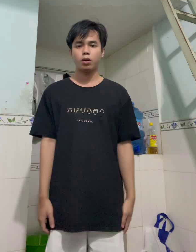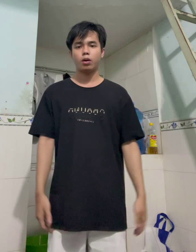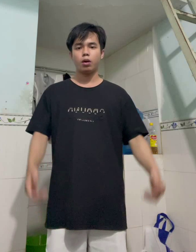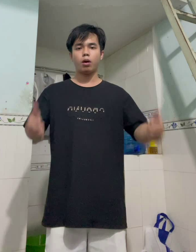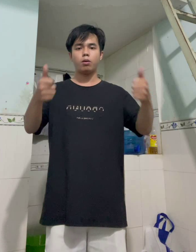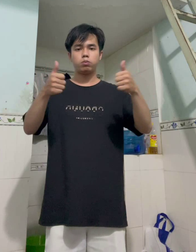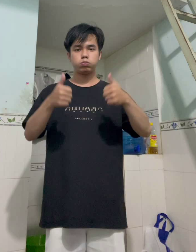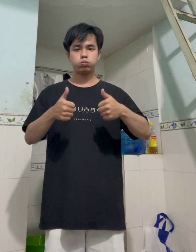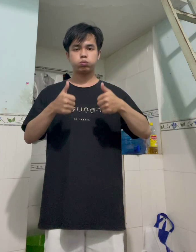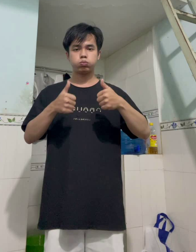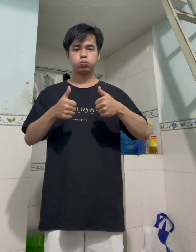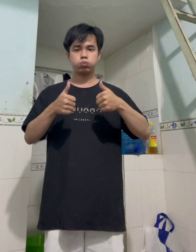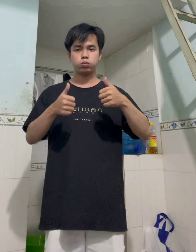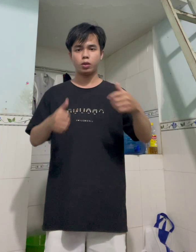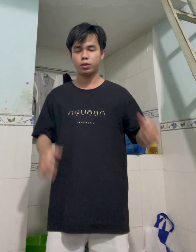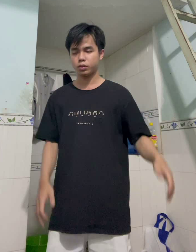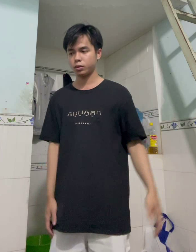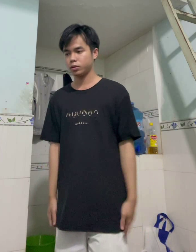rat tot